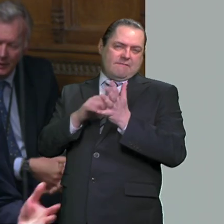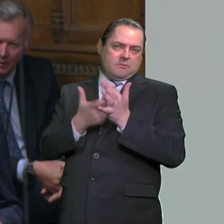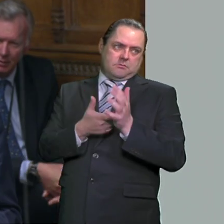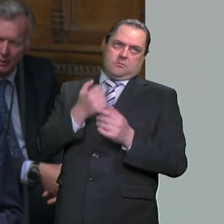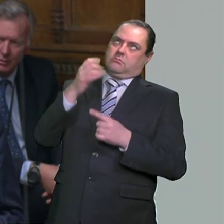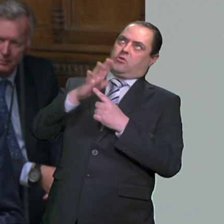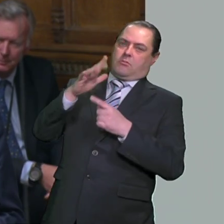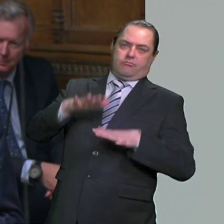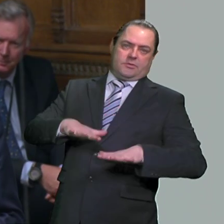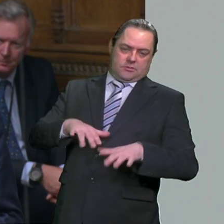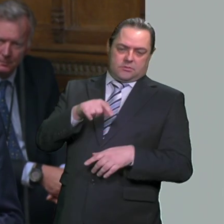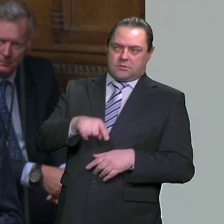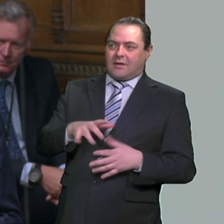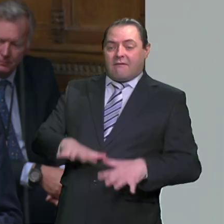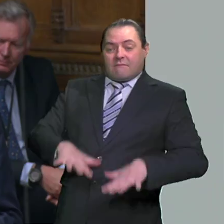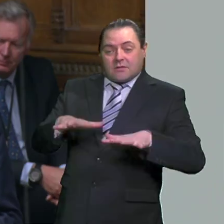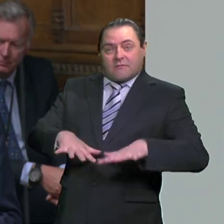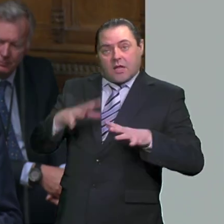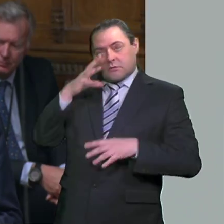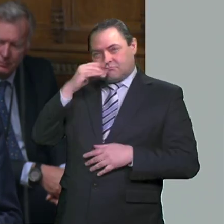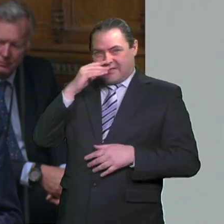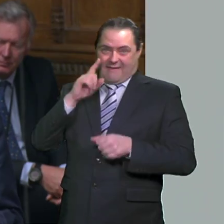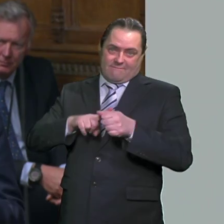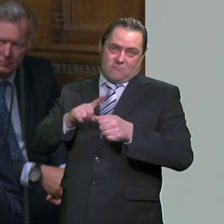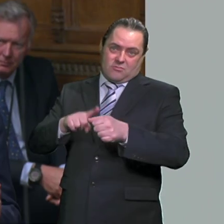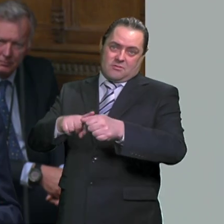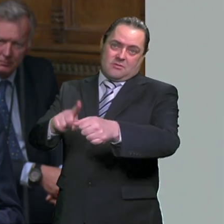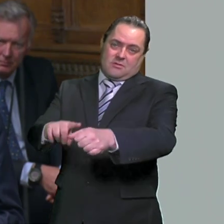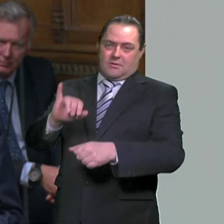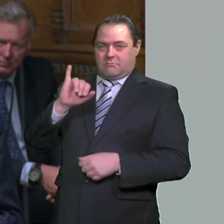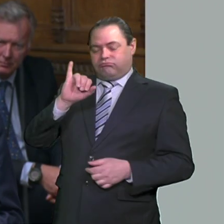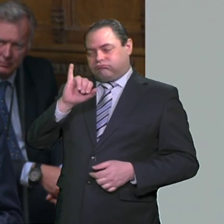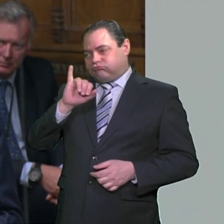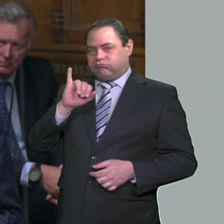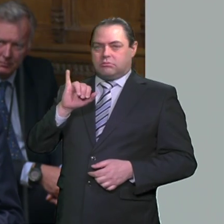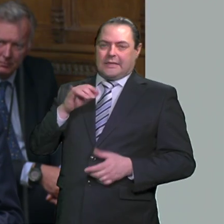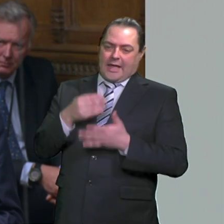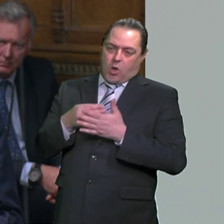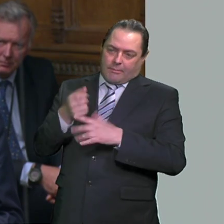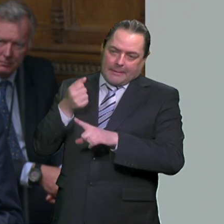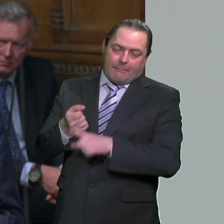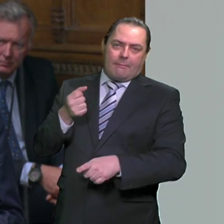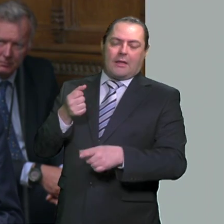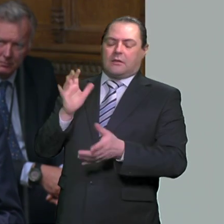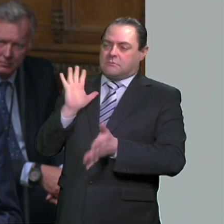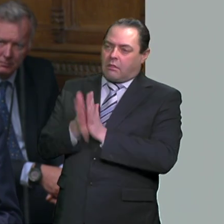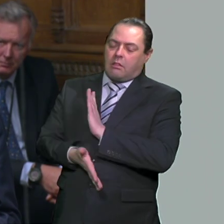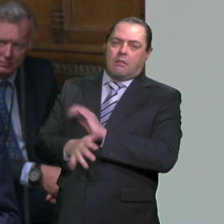We are now experiencing flooding in Shrewsbury on an annual basis, with tremendous economic damage as a result.